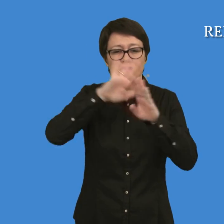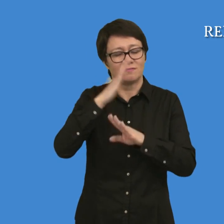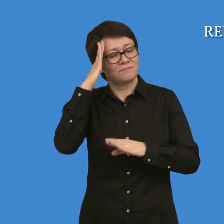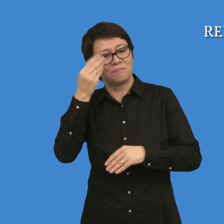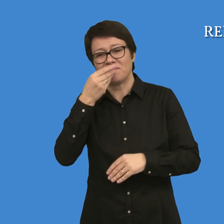dormir